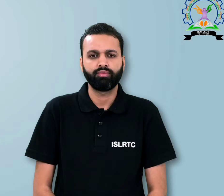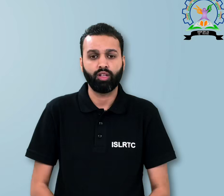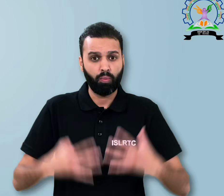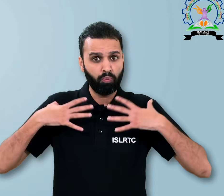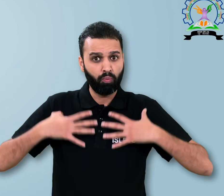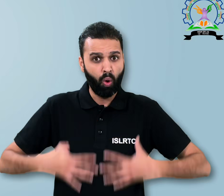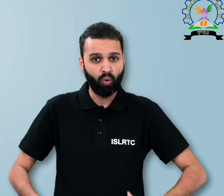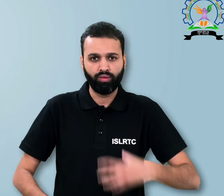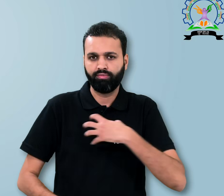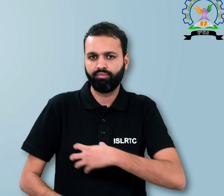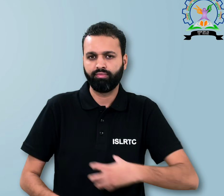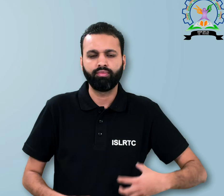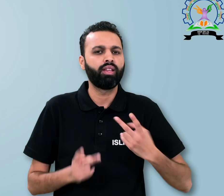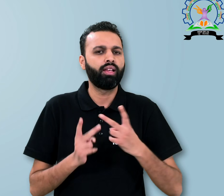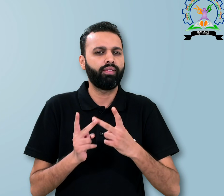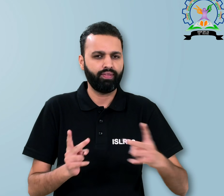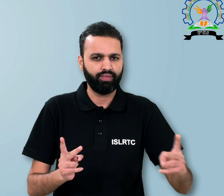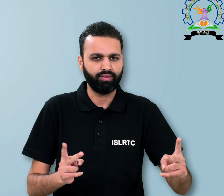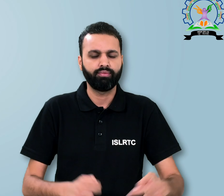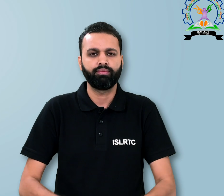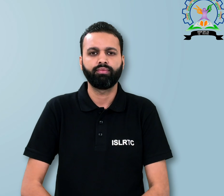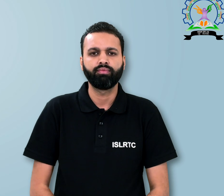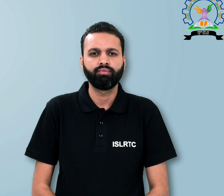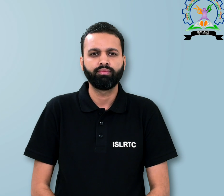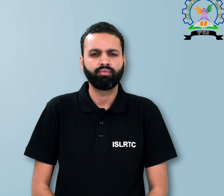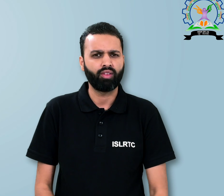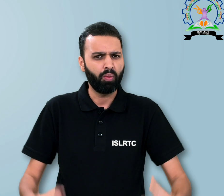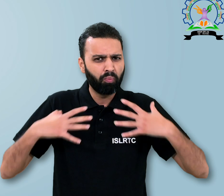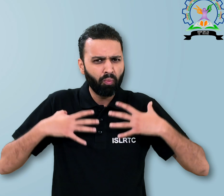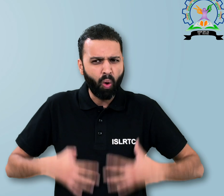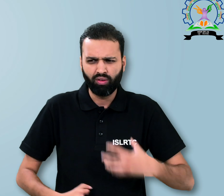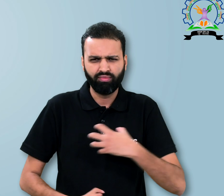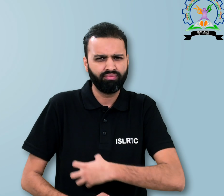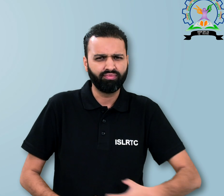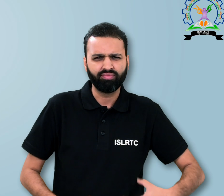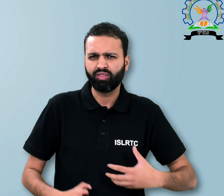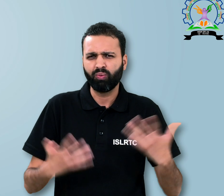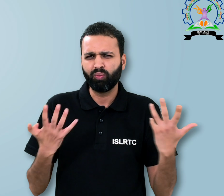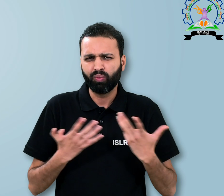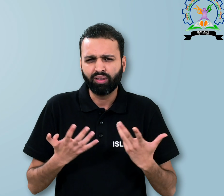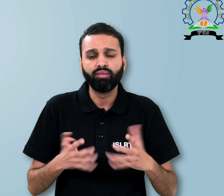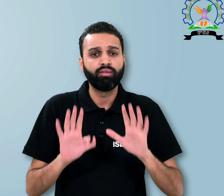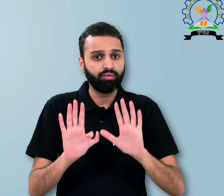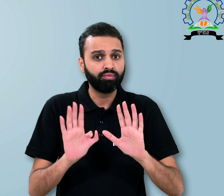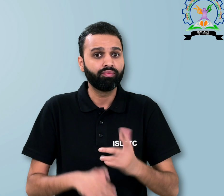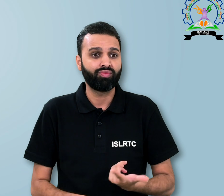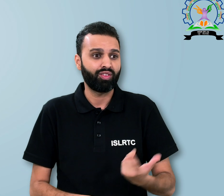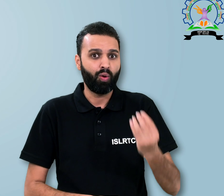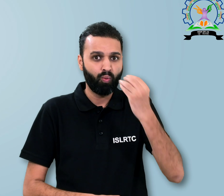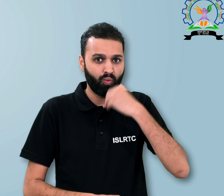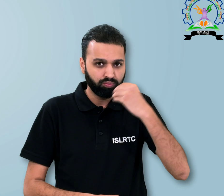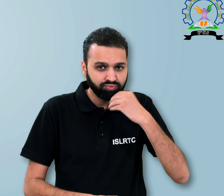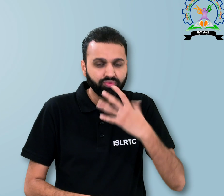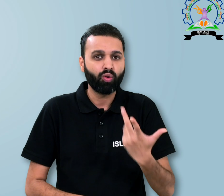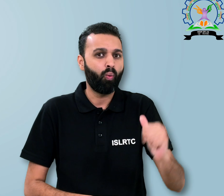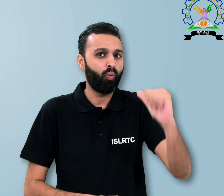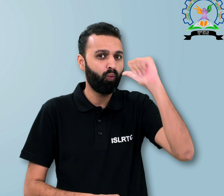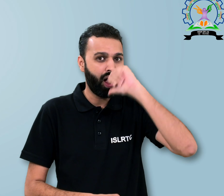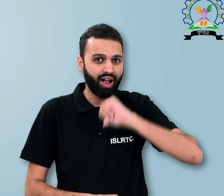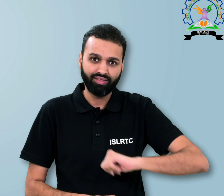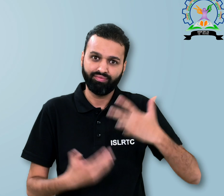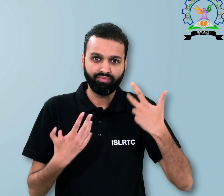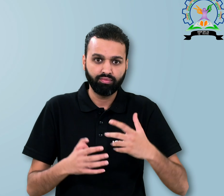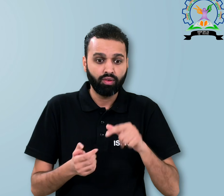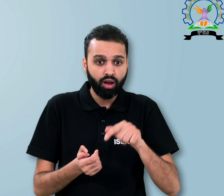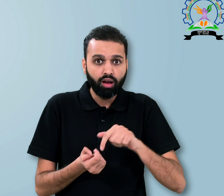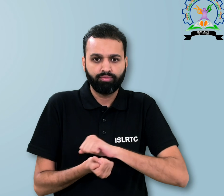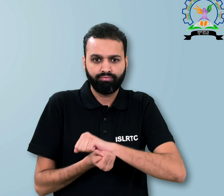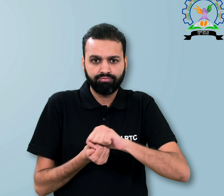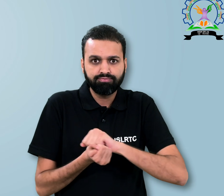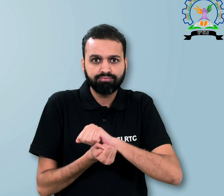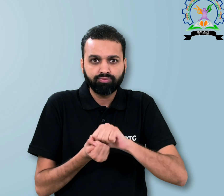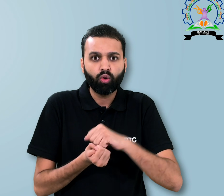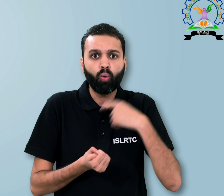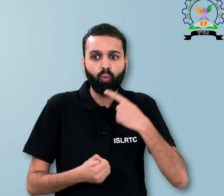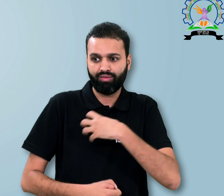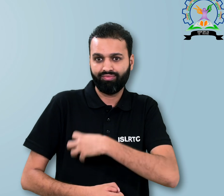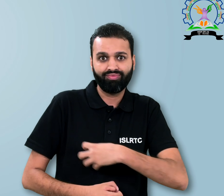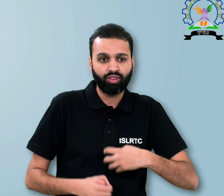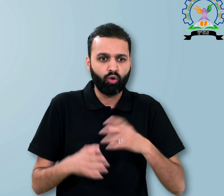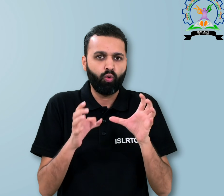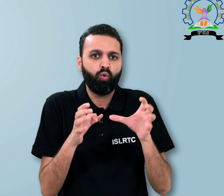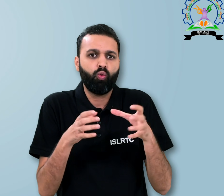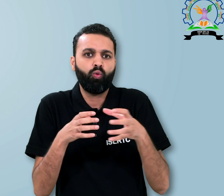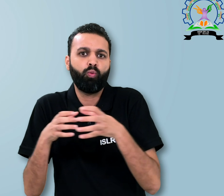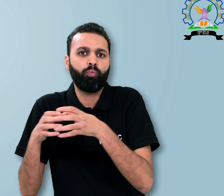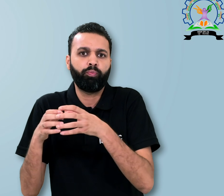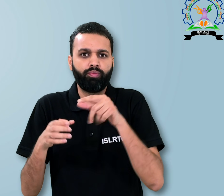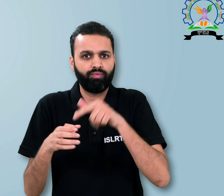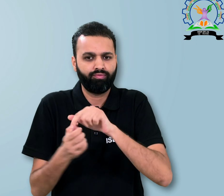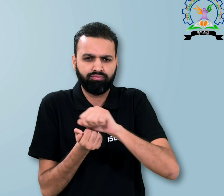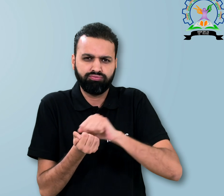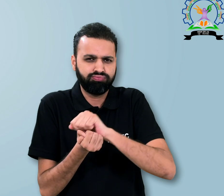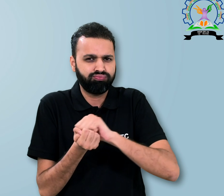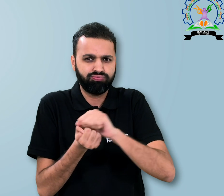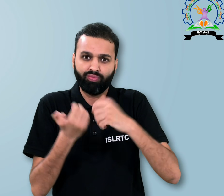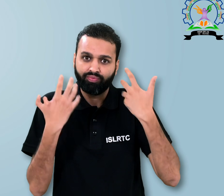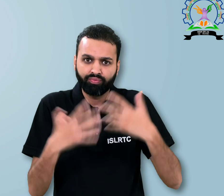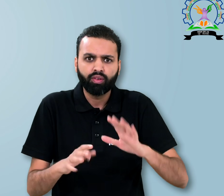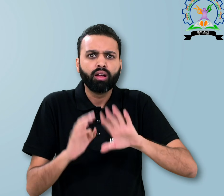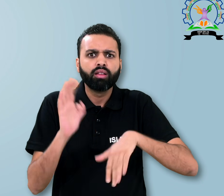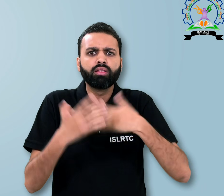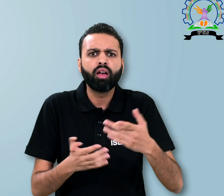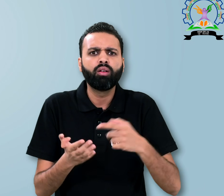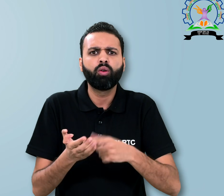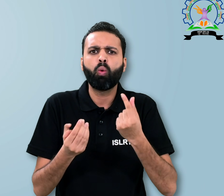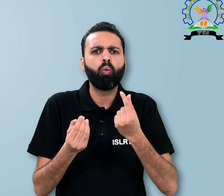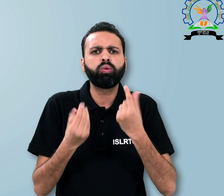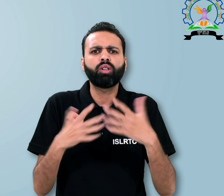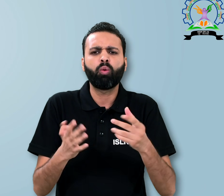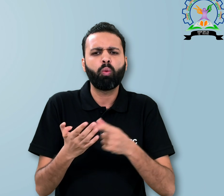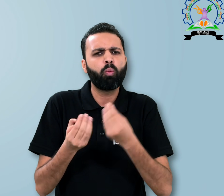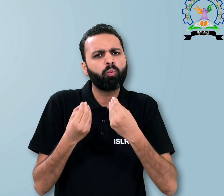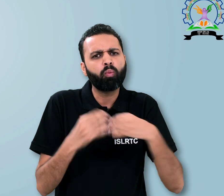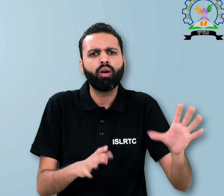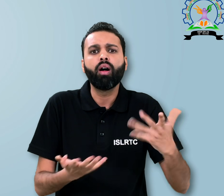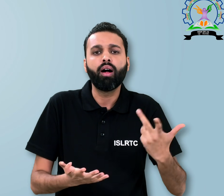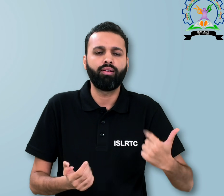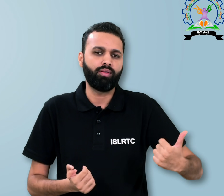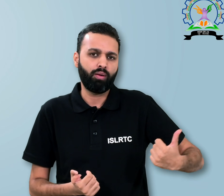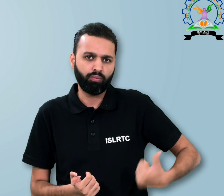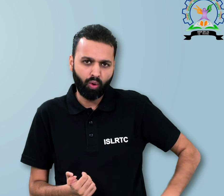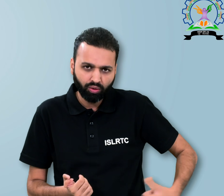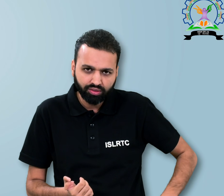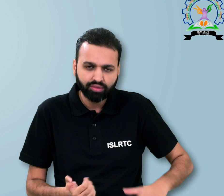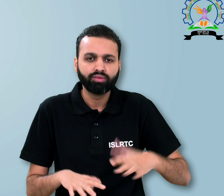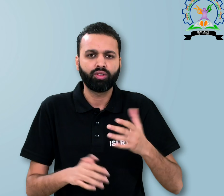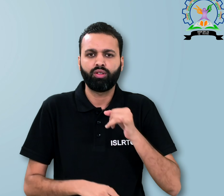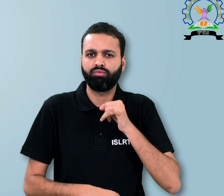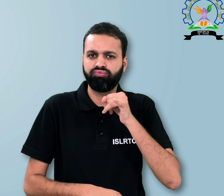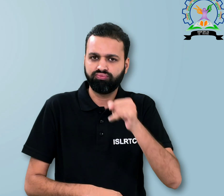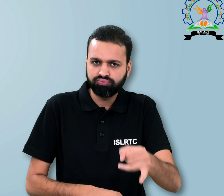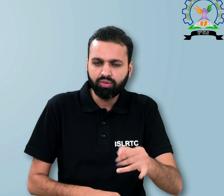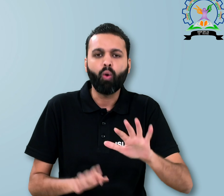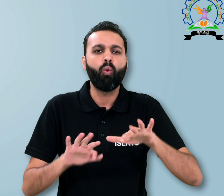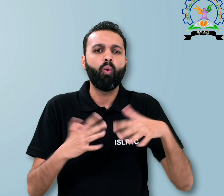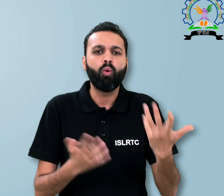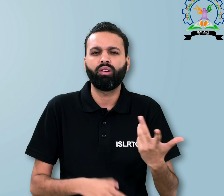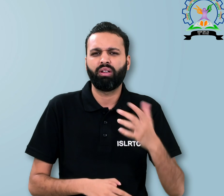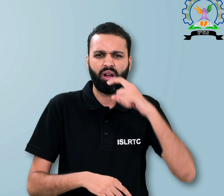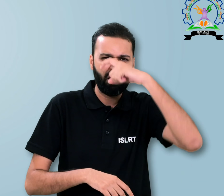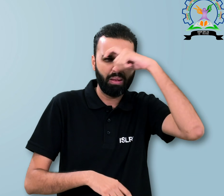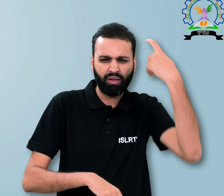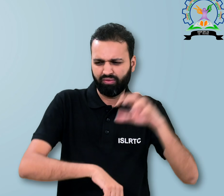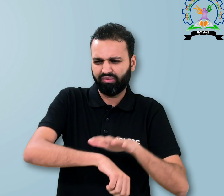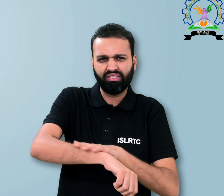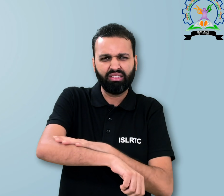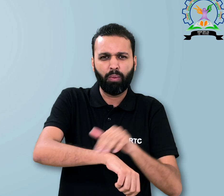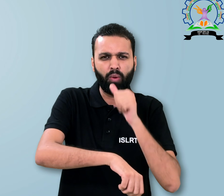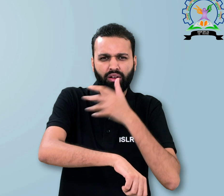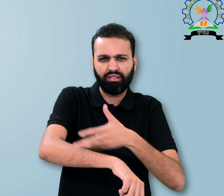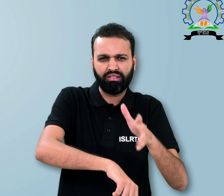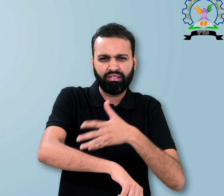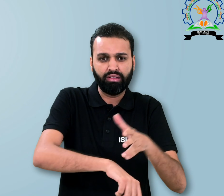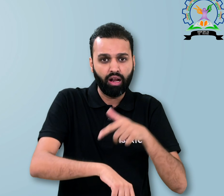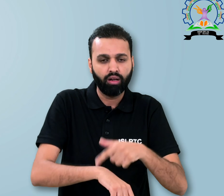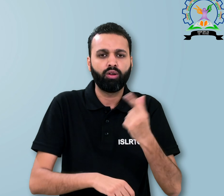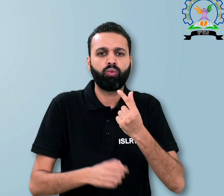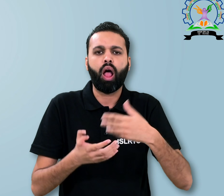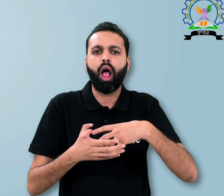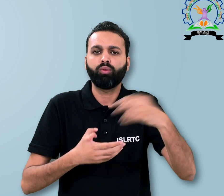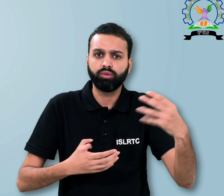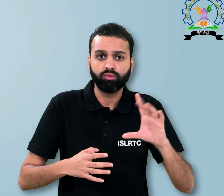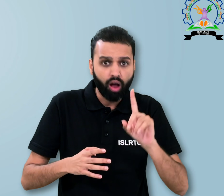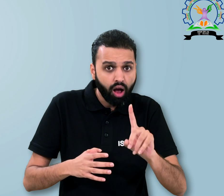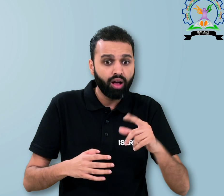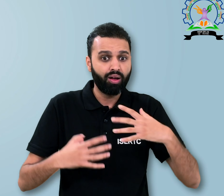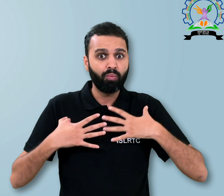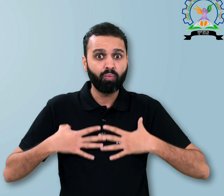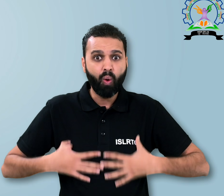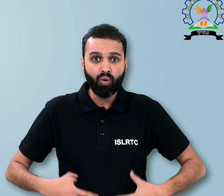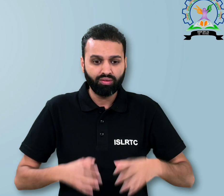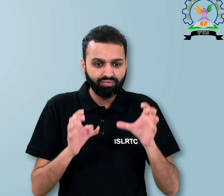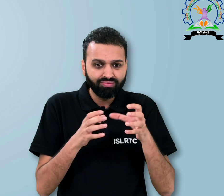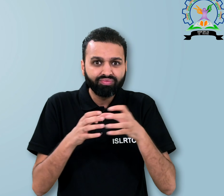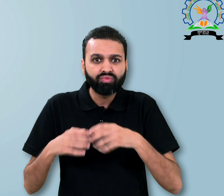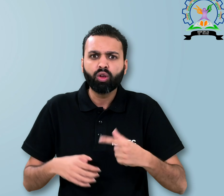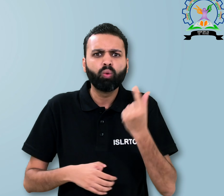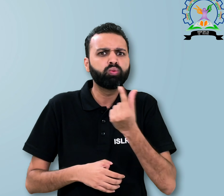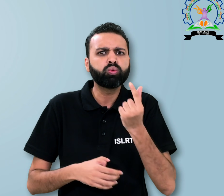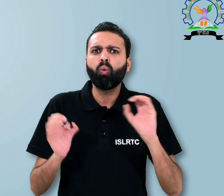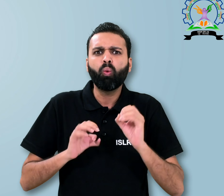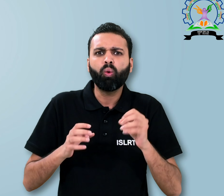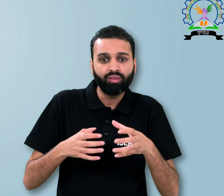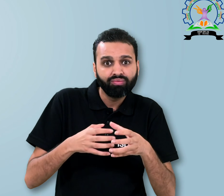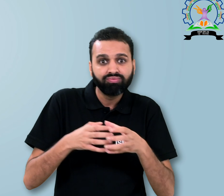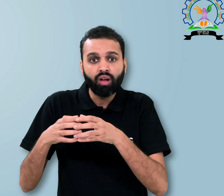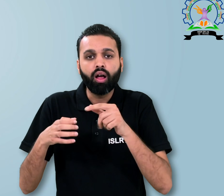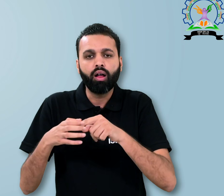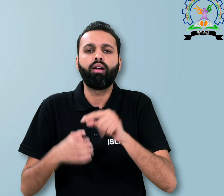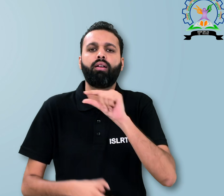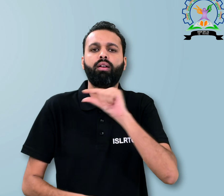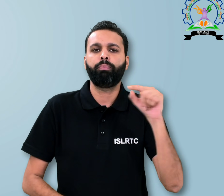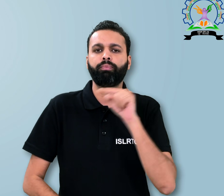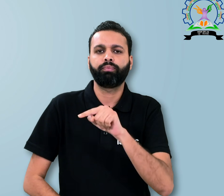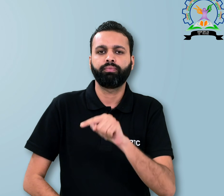Excretory System Excretory system is a system of organs that are involved in the removal of waste products from the body.